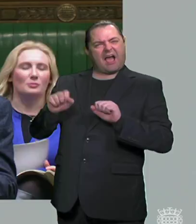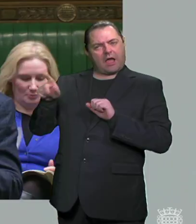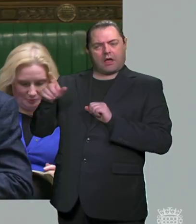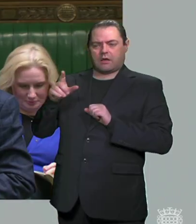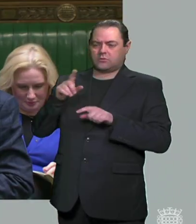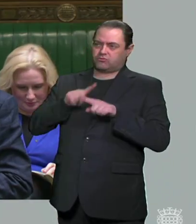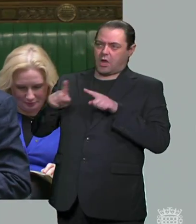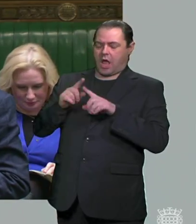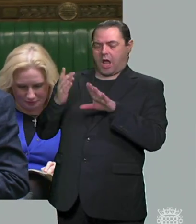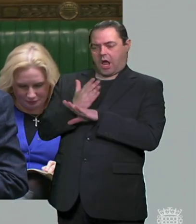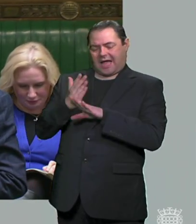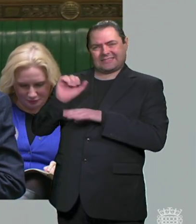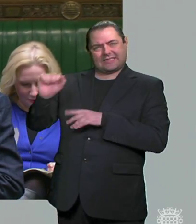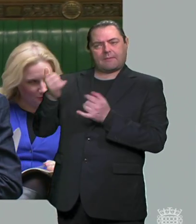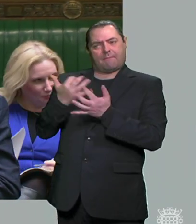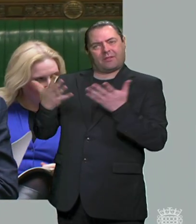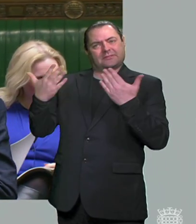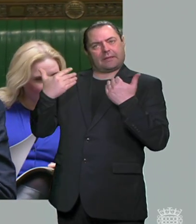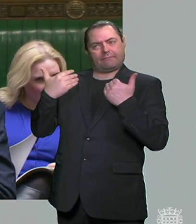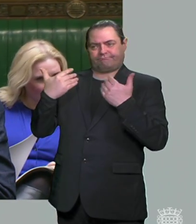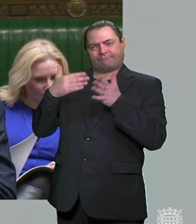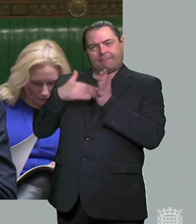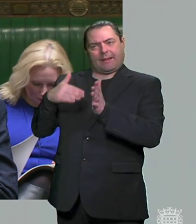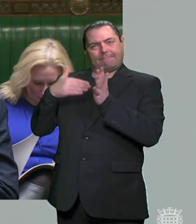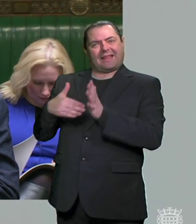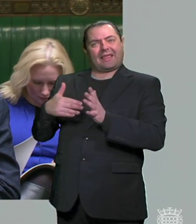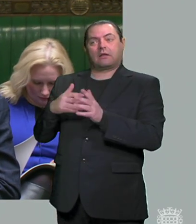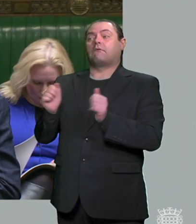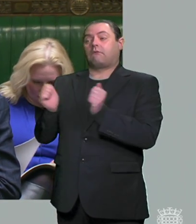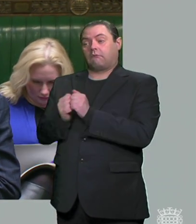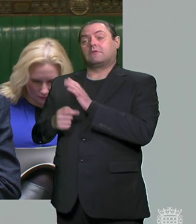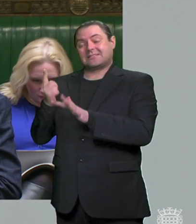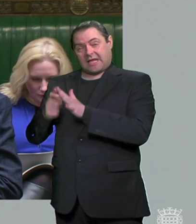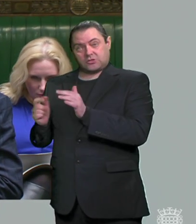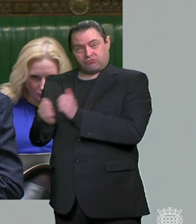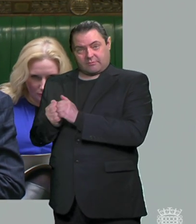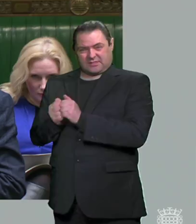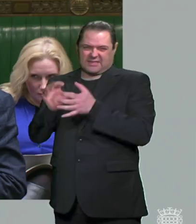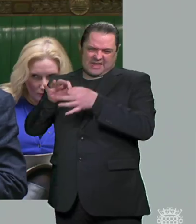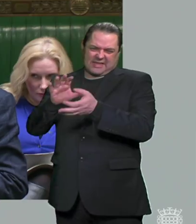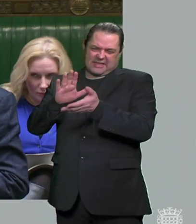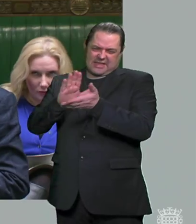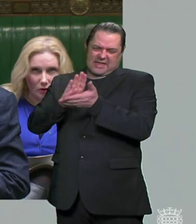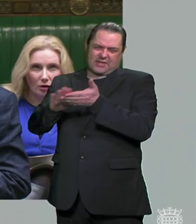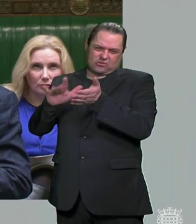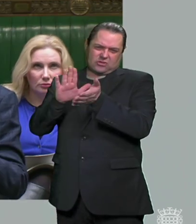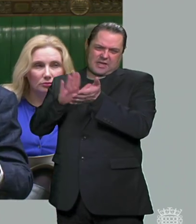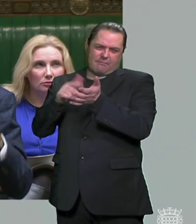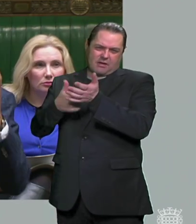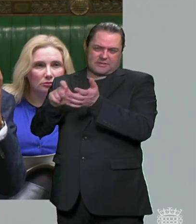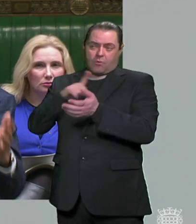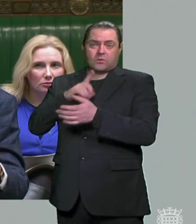attempted to hide his multi-million pound tax settlement with His Majesty’s Revenue and Customs after failing to properly declare income.